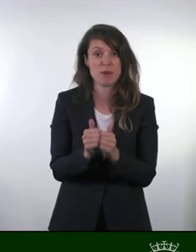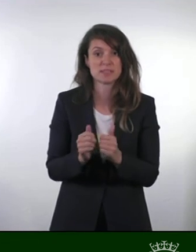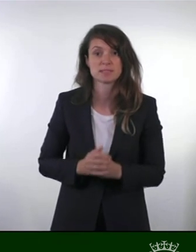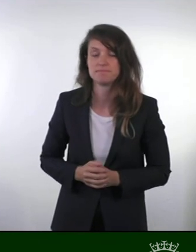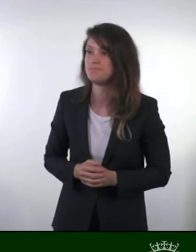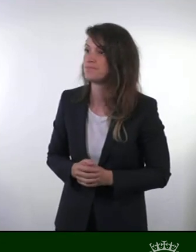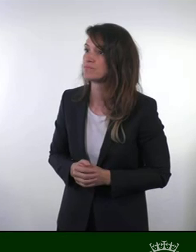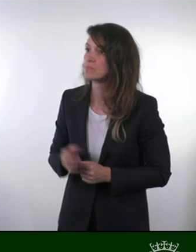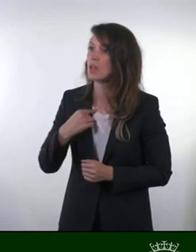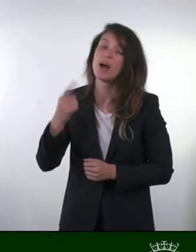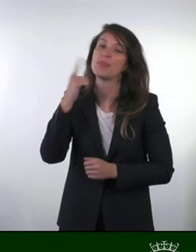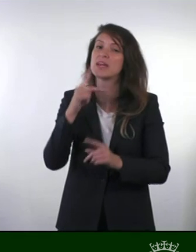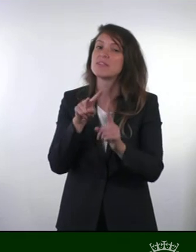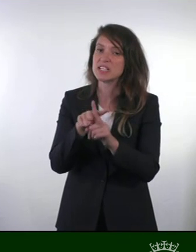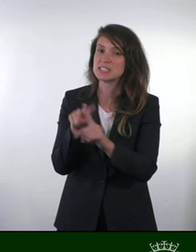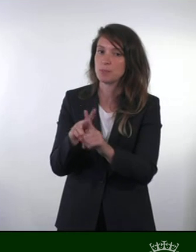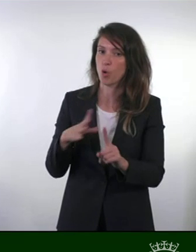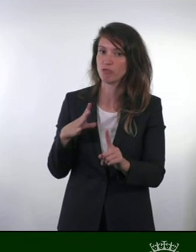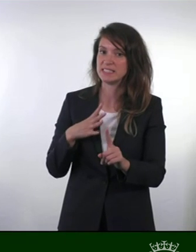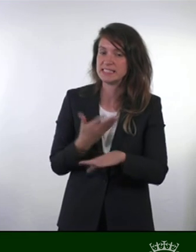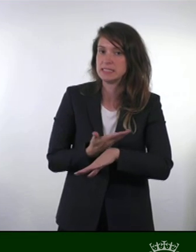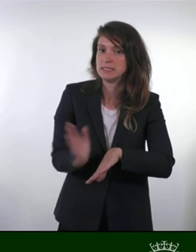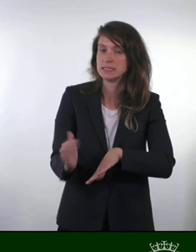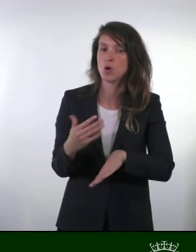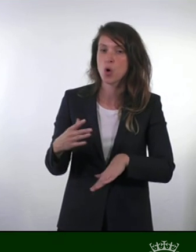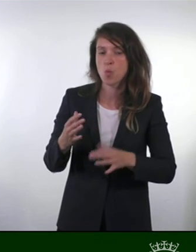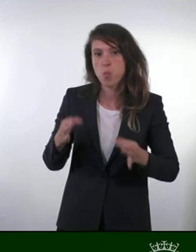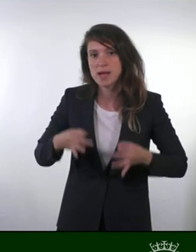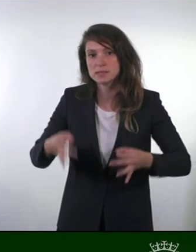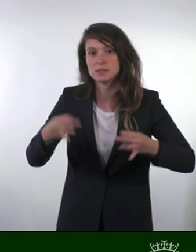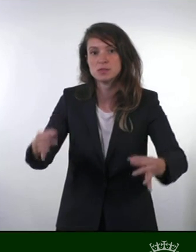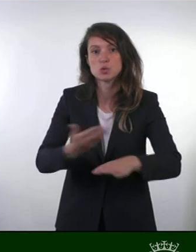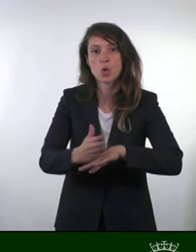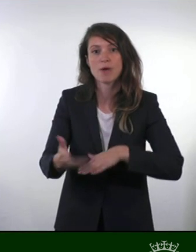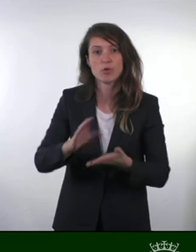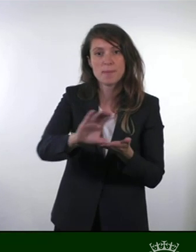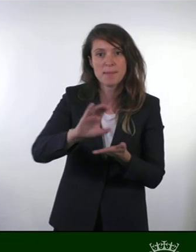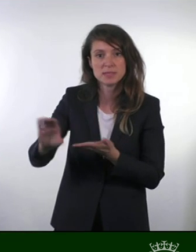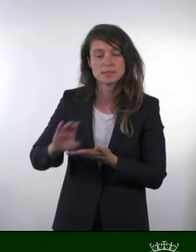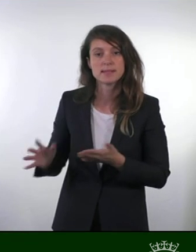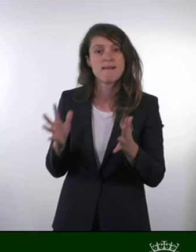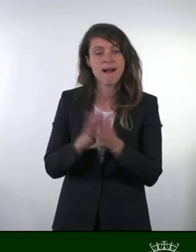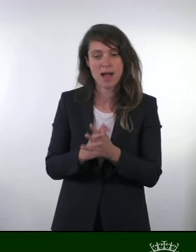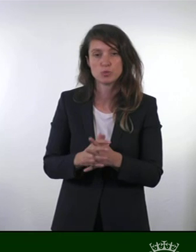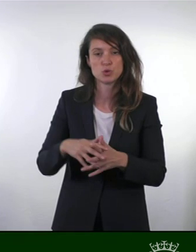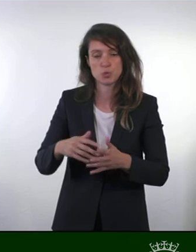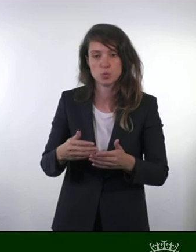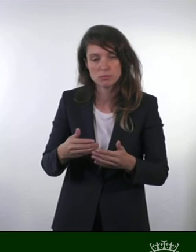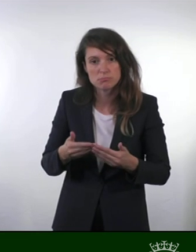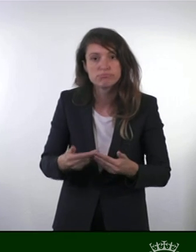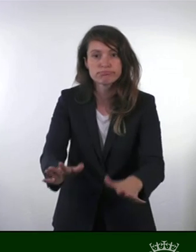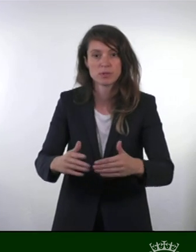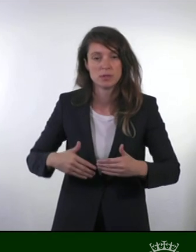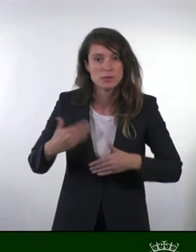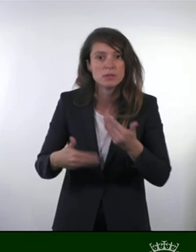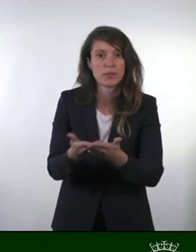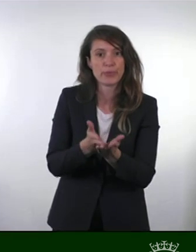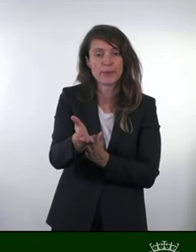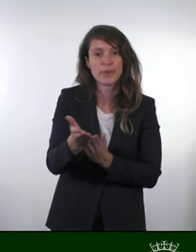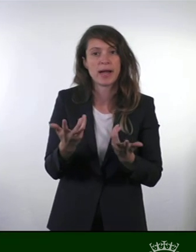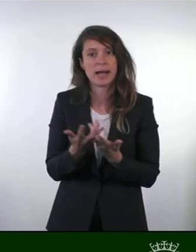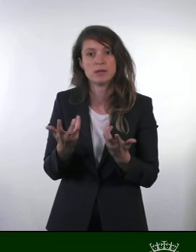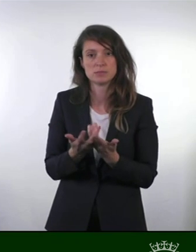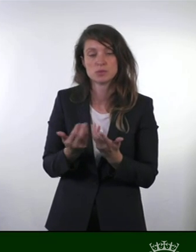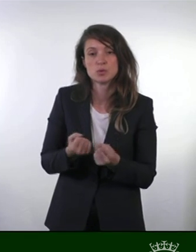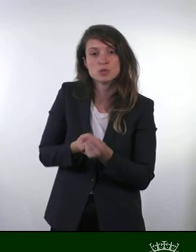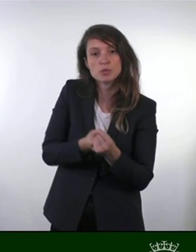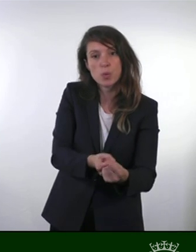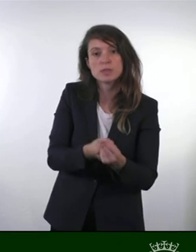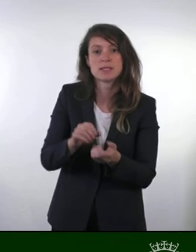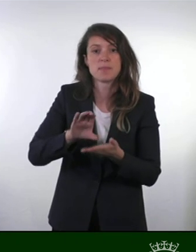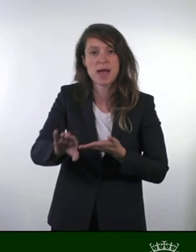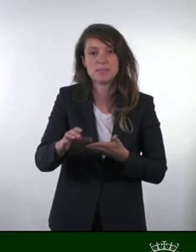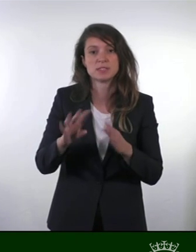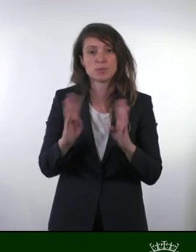The victims have waited too long for these payments, and the way to unblock the progress is through the designation of a department to provide support for the victims’ payments board.